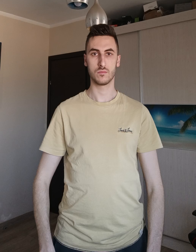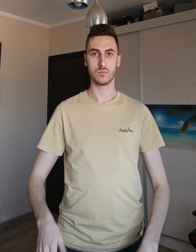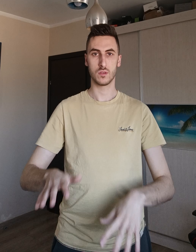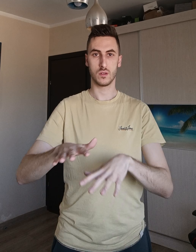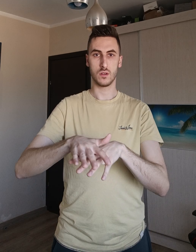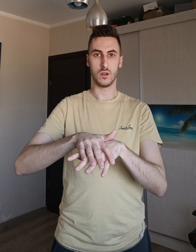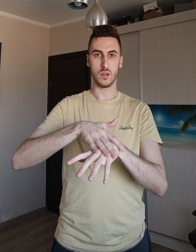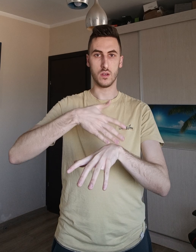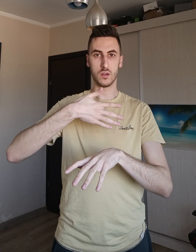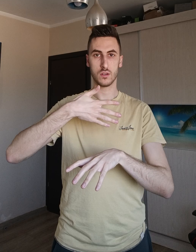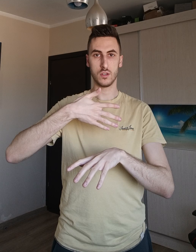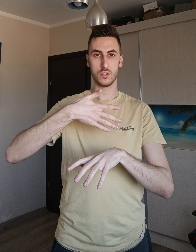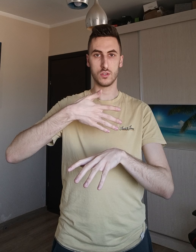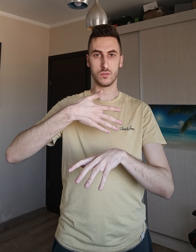להרגיש